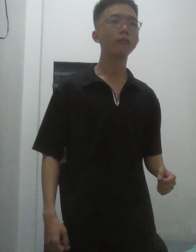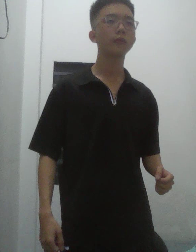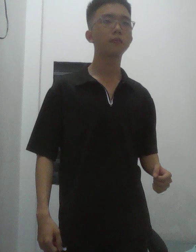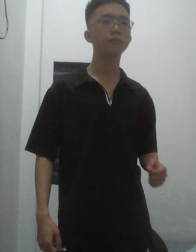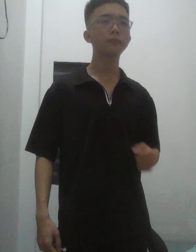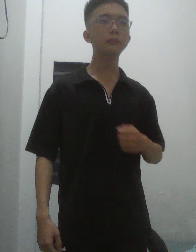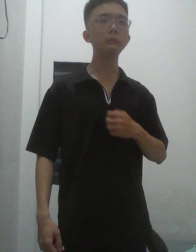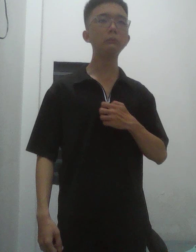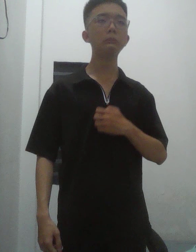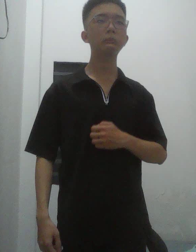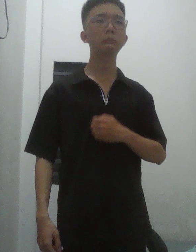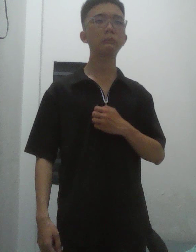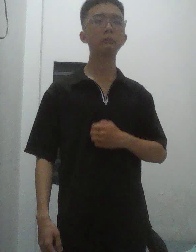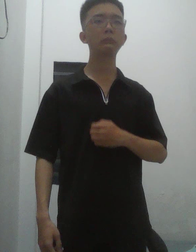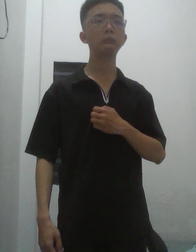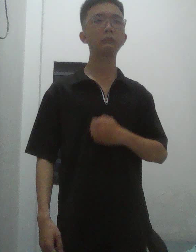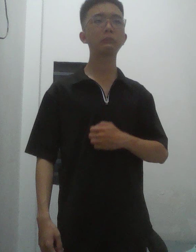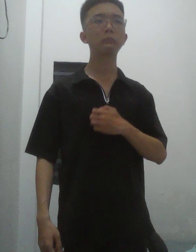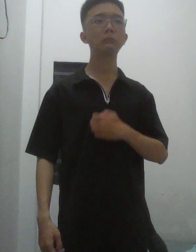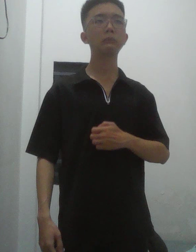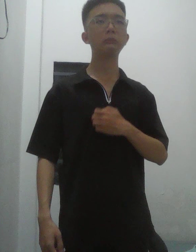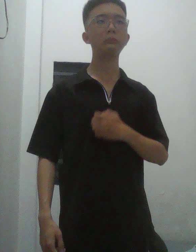ghen